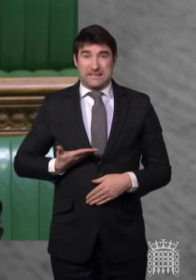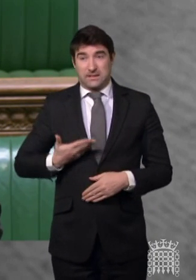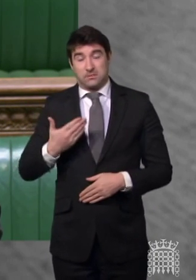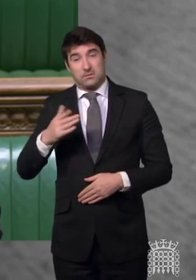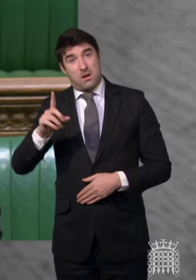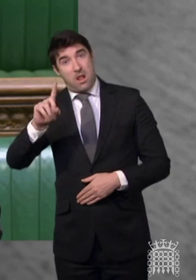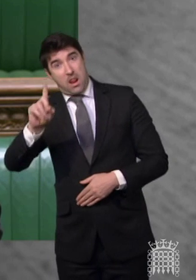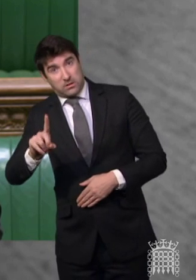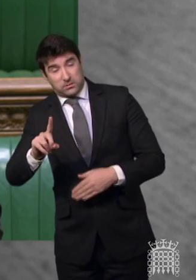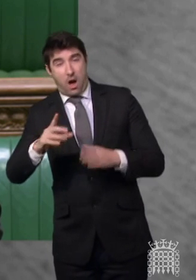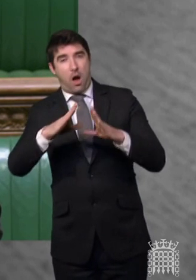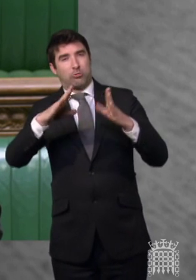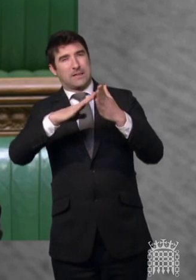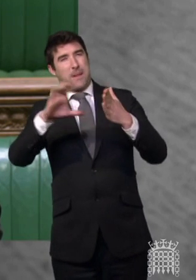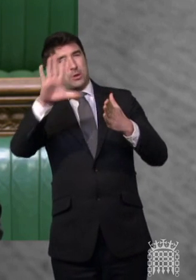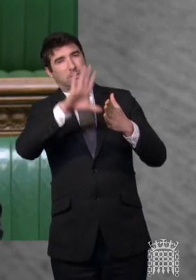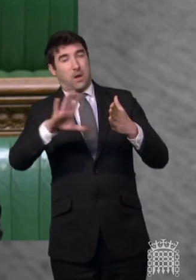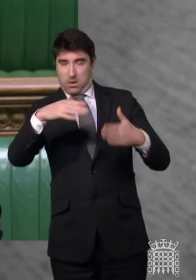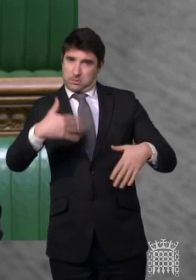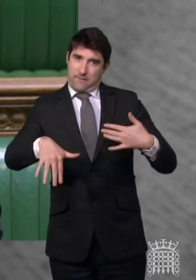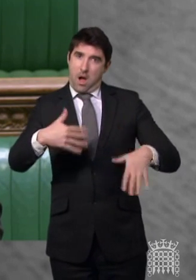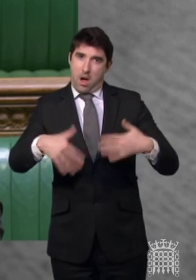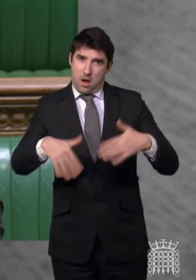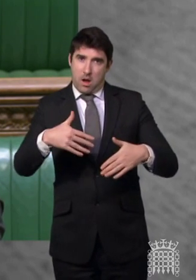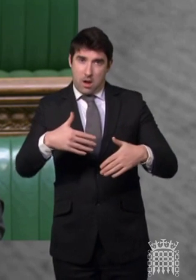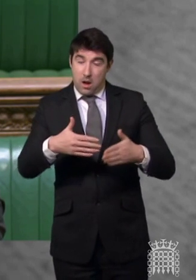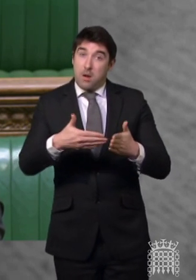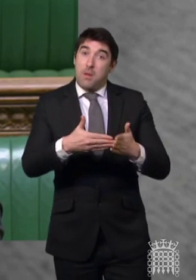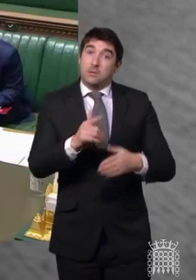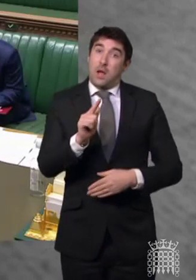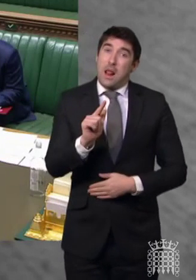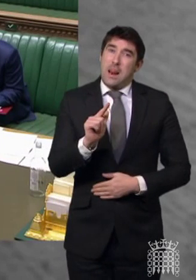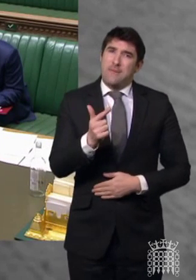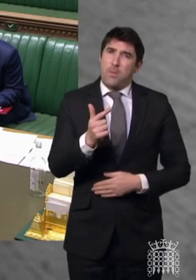He has also moved Liverpool into tier 3.